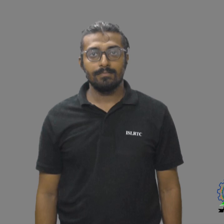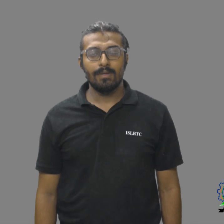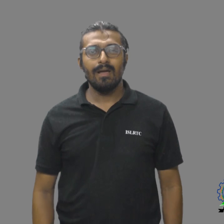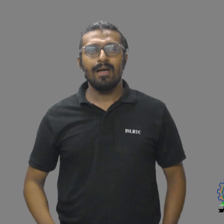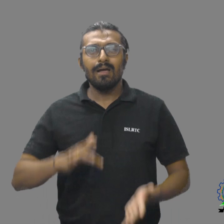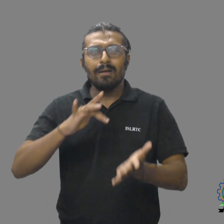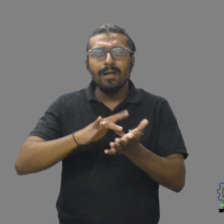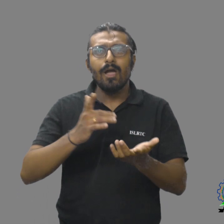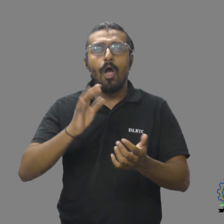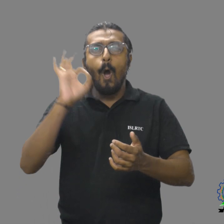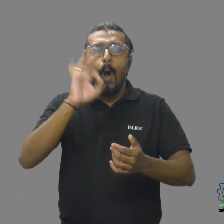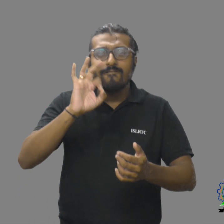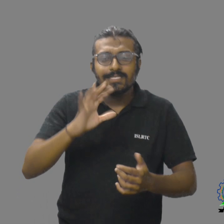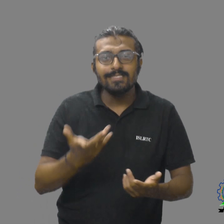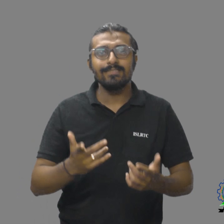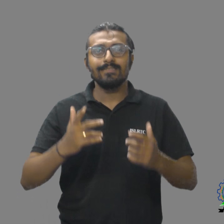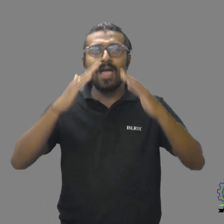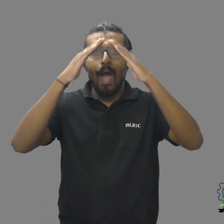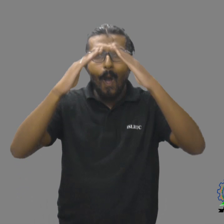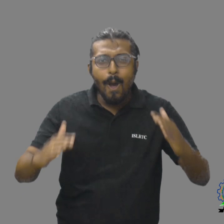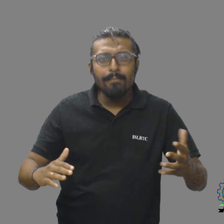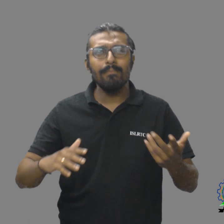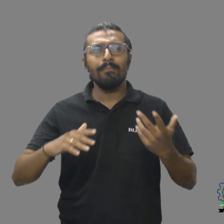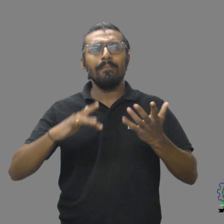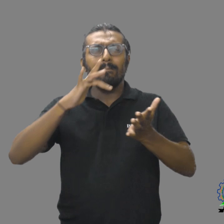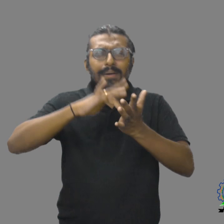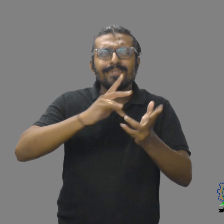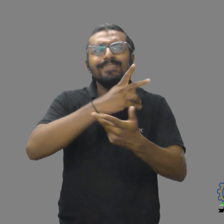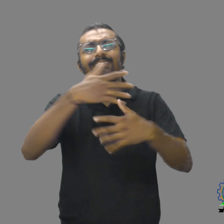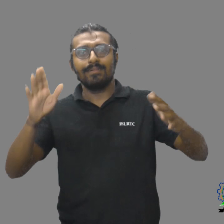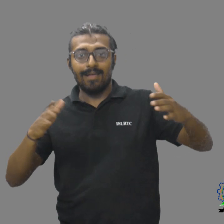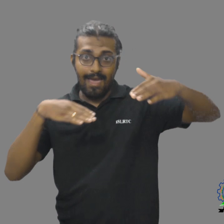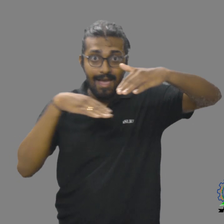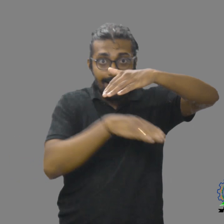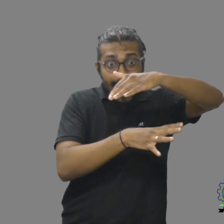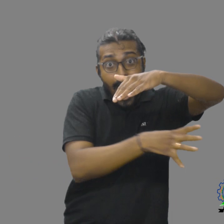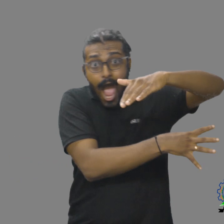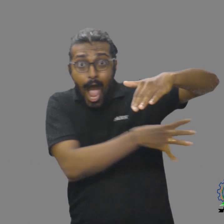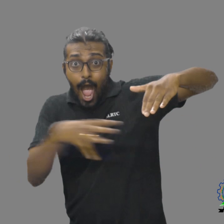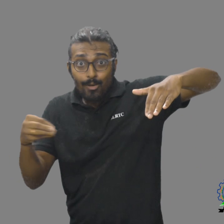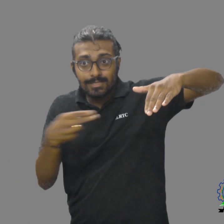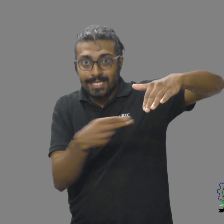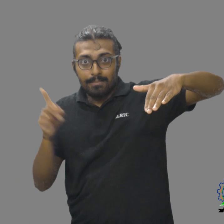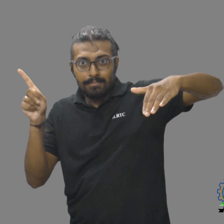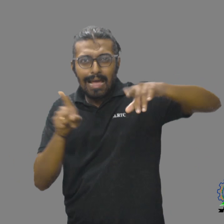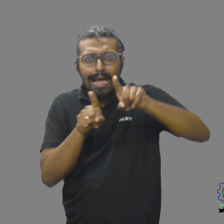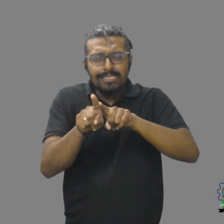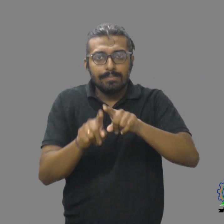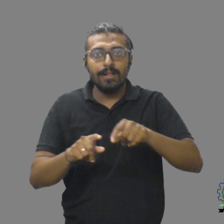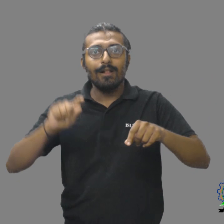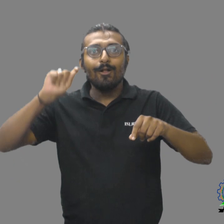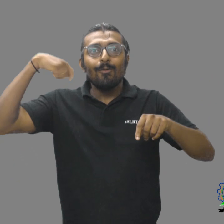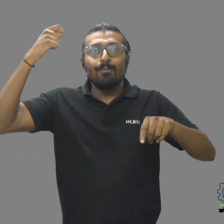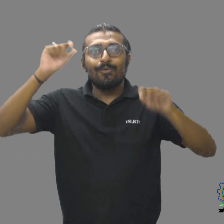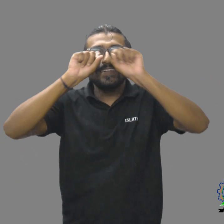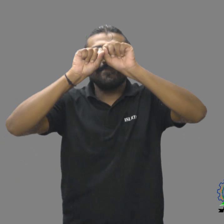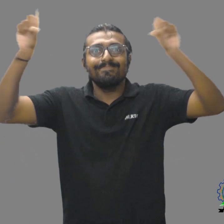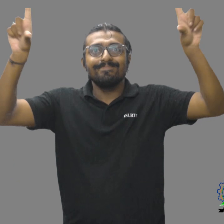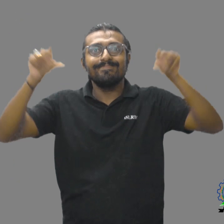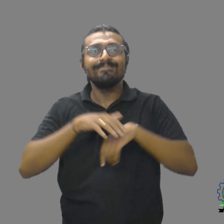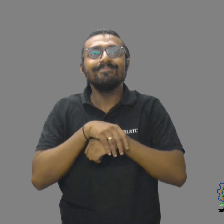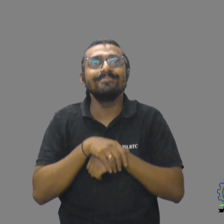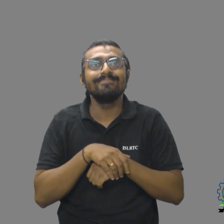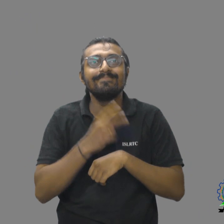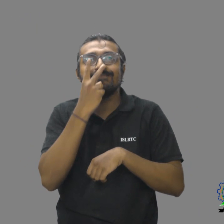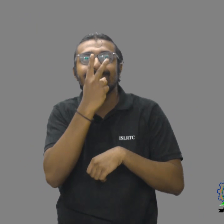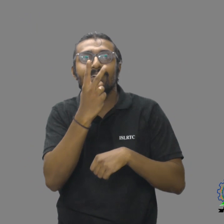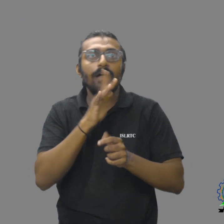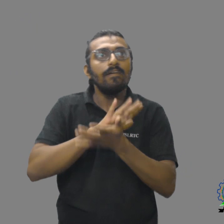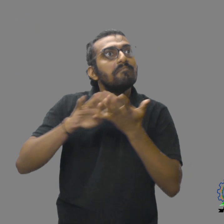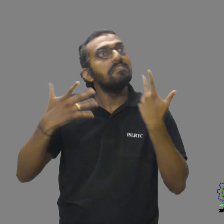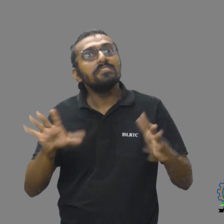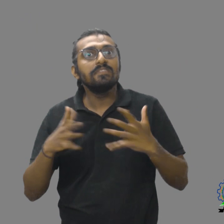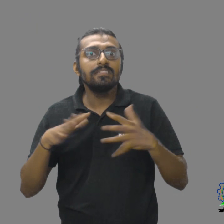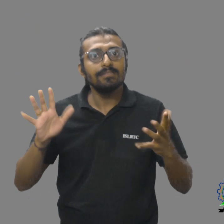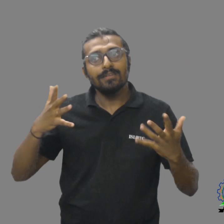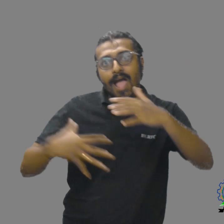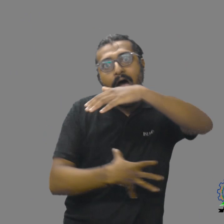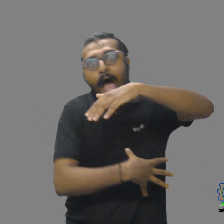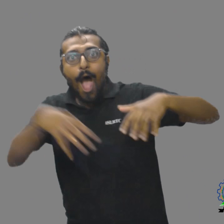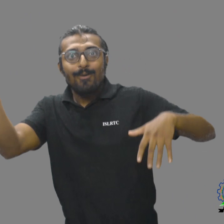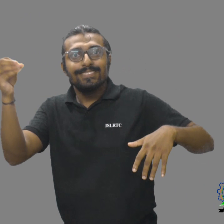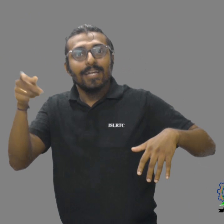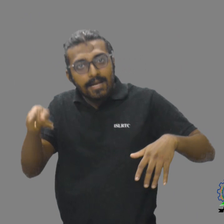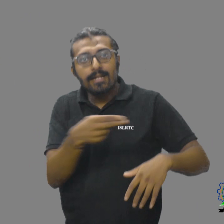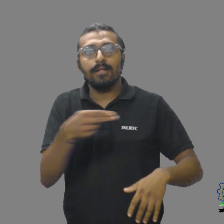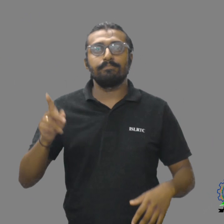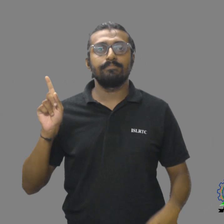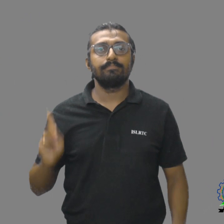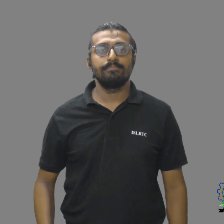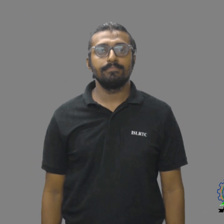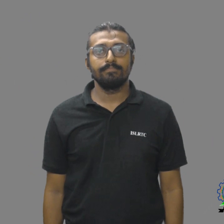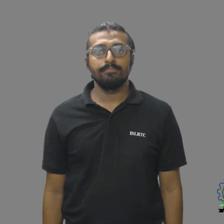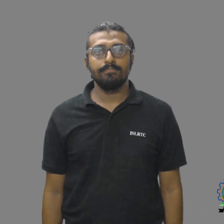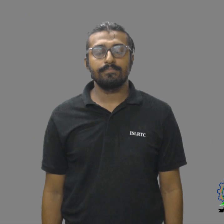Exit